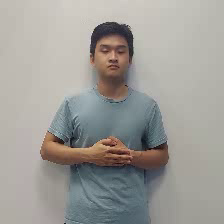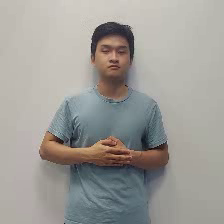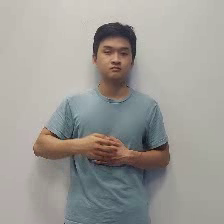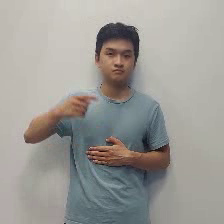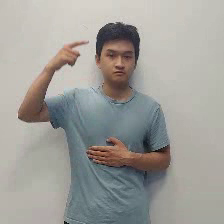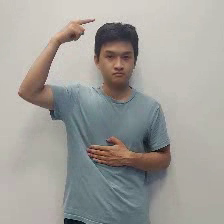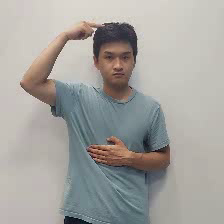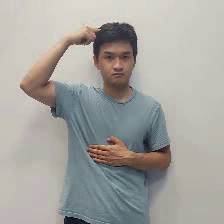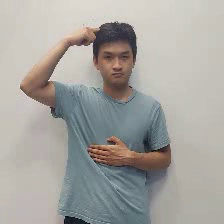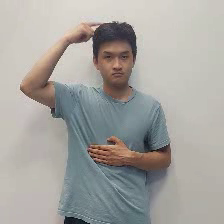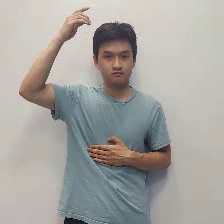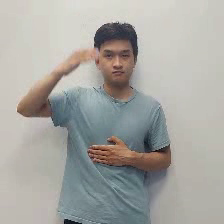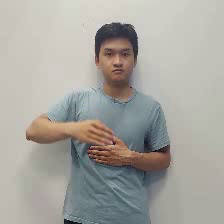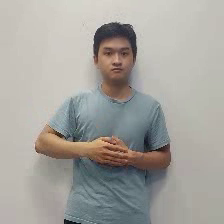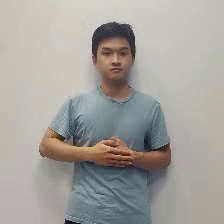Đầu